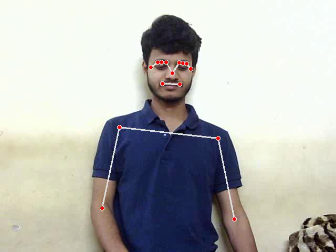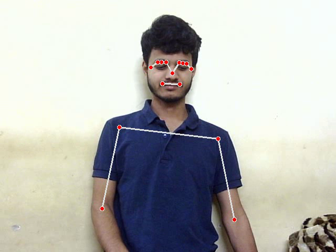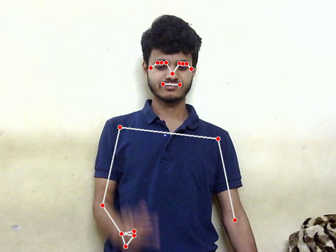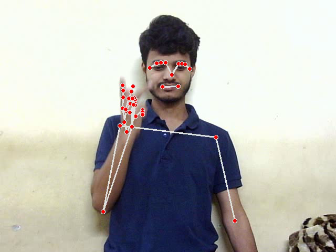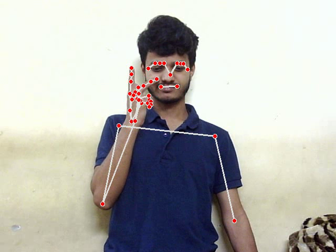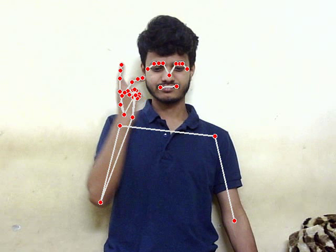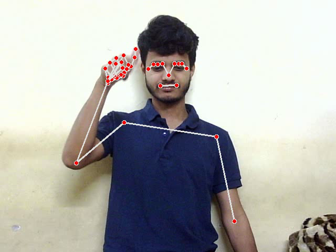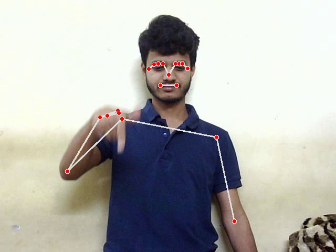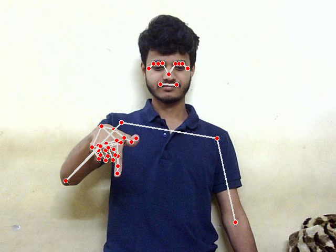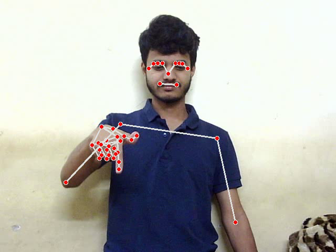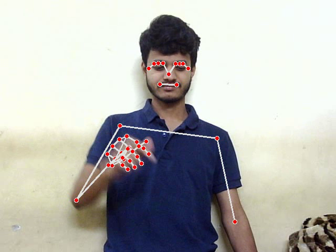see you later